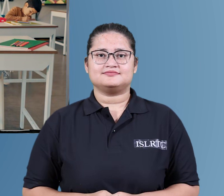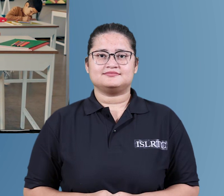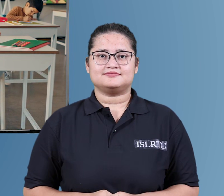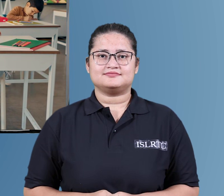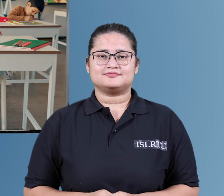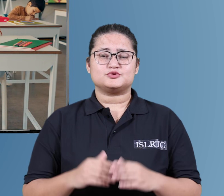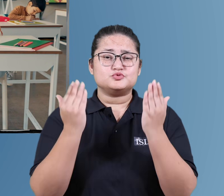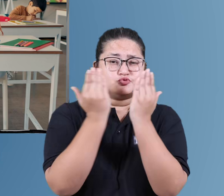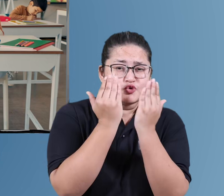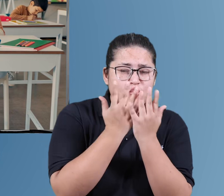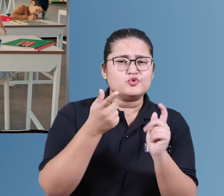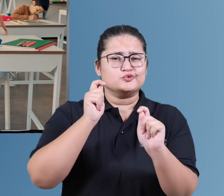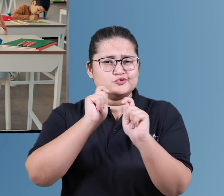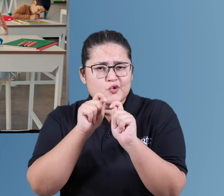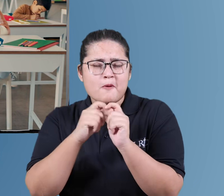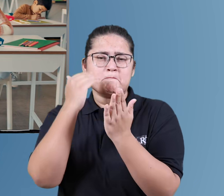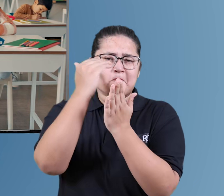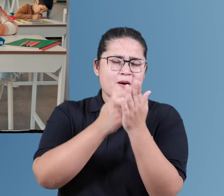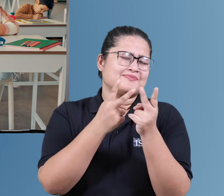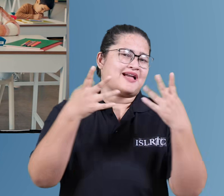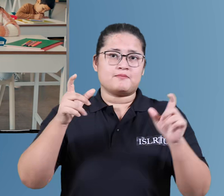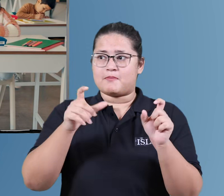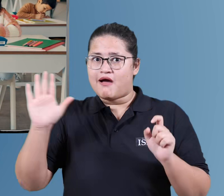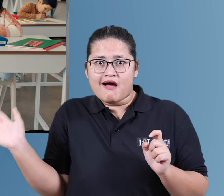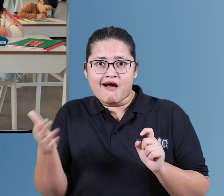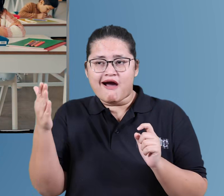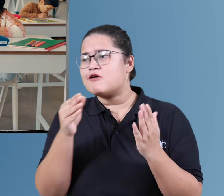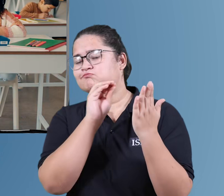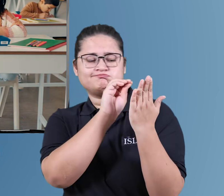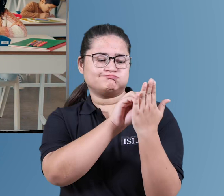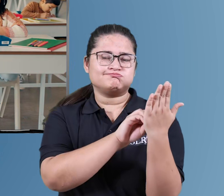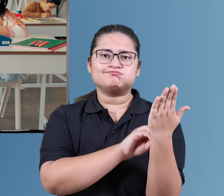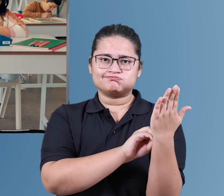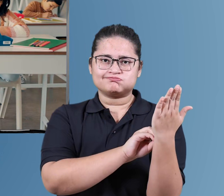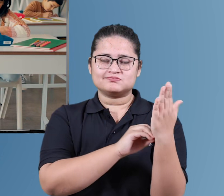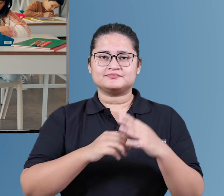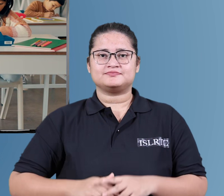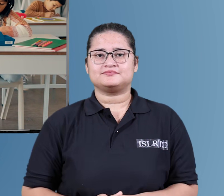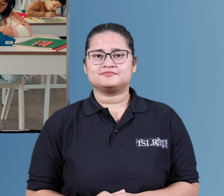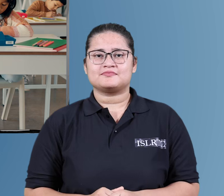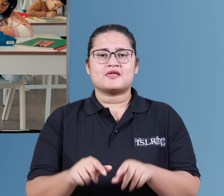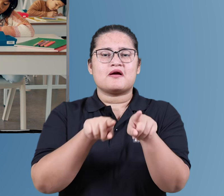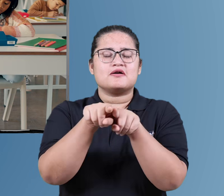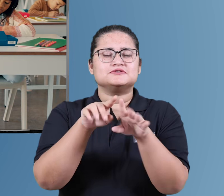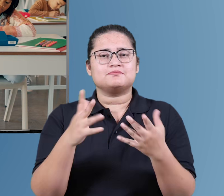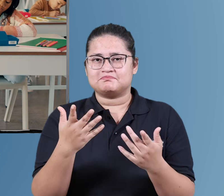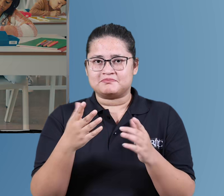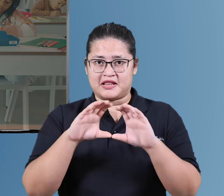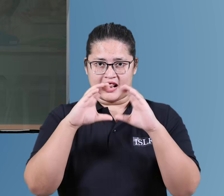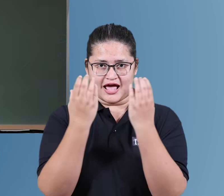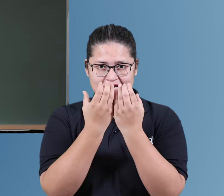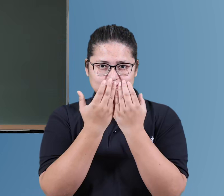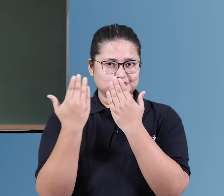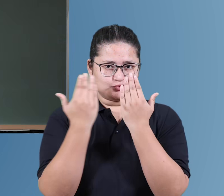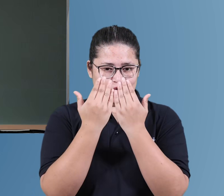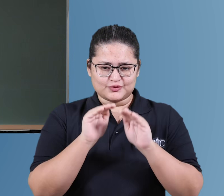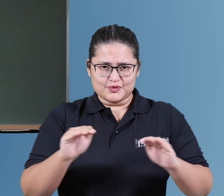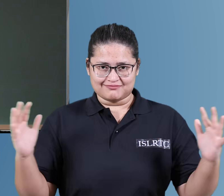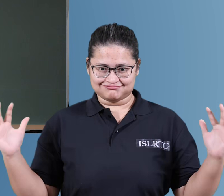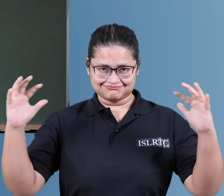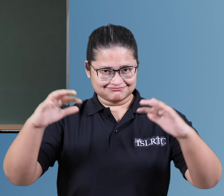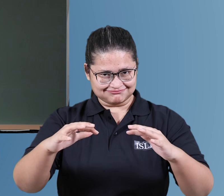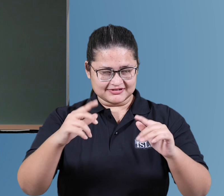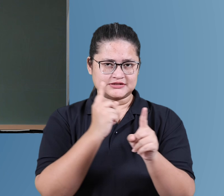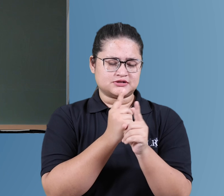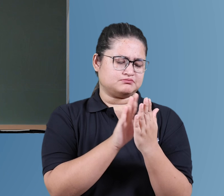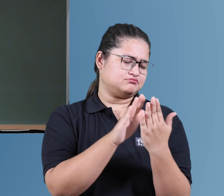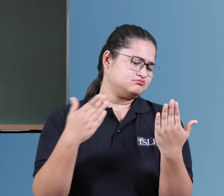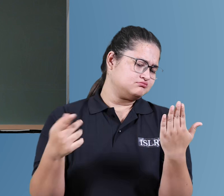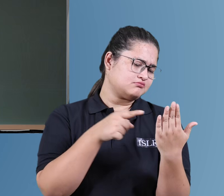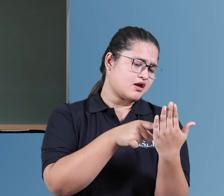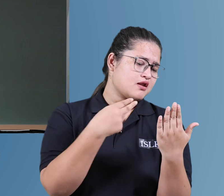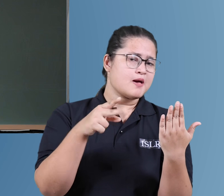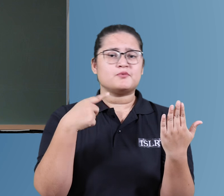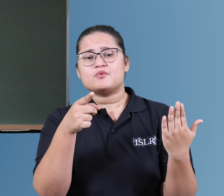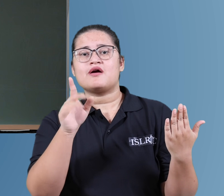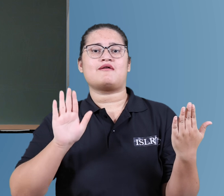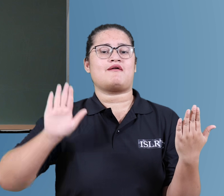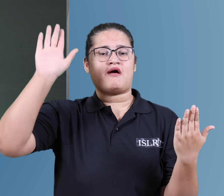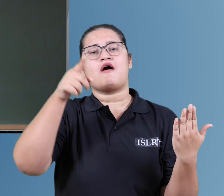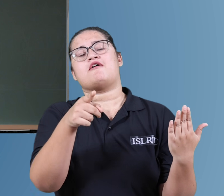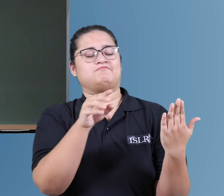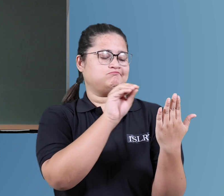Attendance refers to the act of being present at a place such as a school, an office, or an event. For example, the teacher takes attendance in class to check who is present.